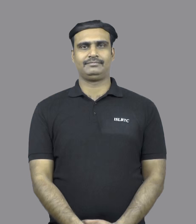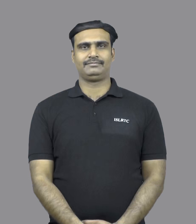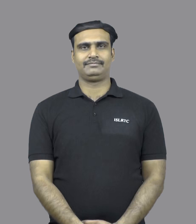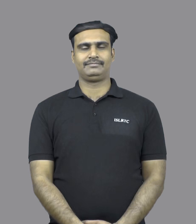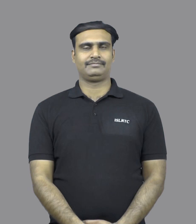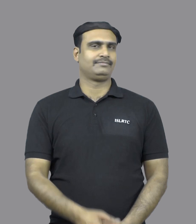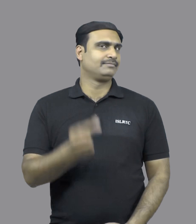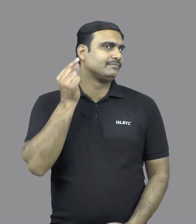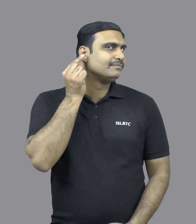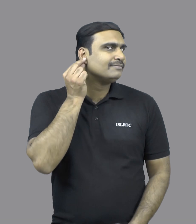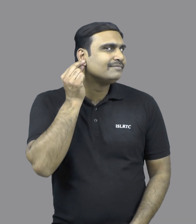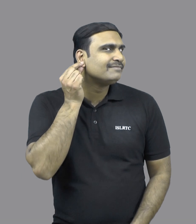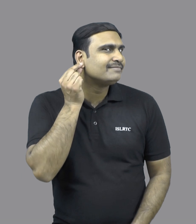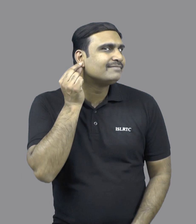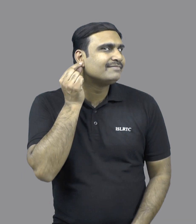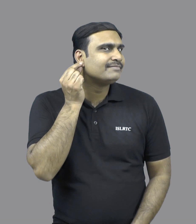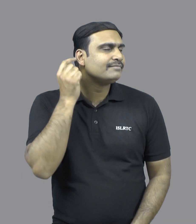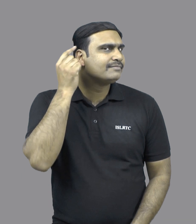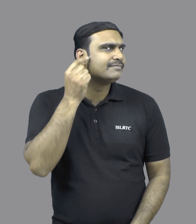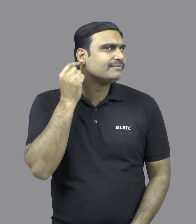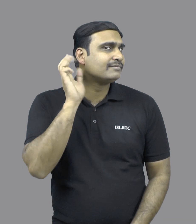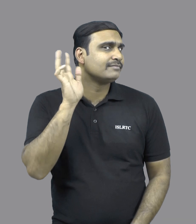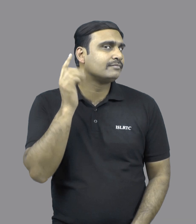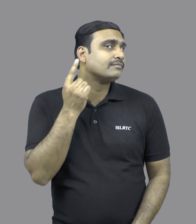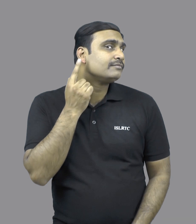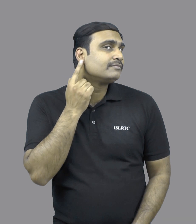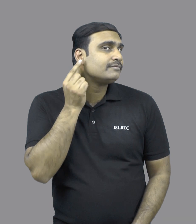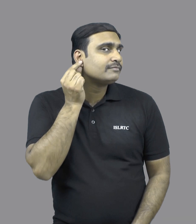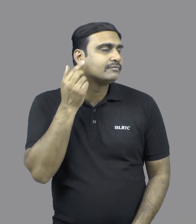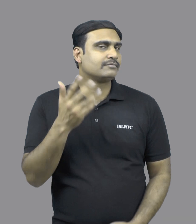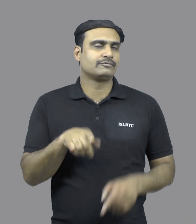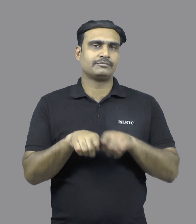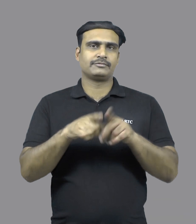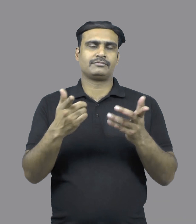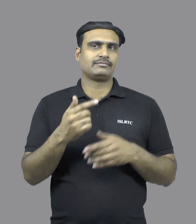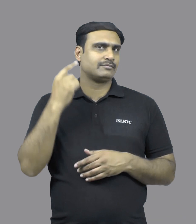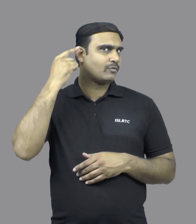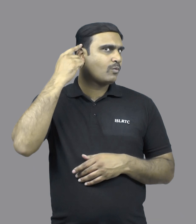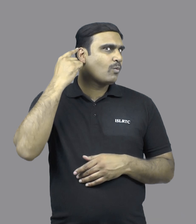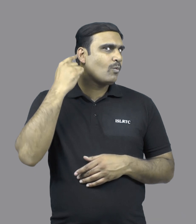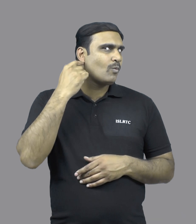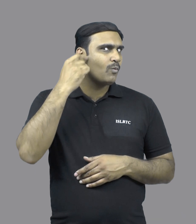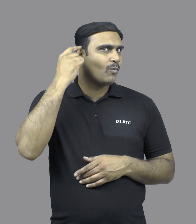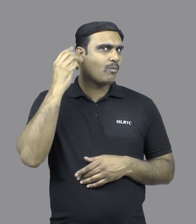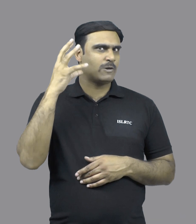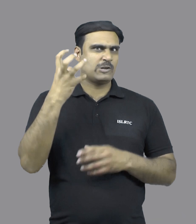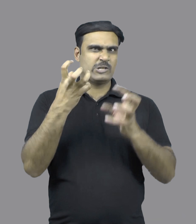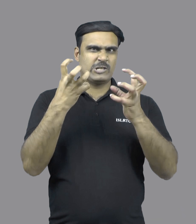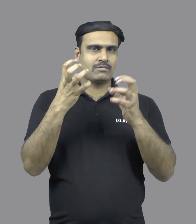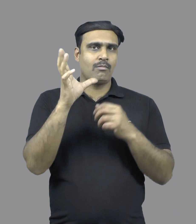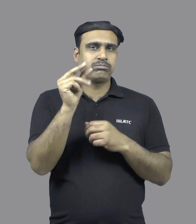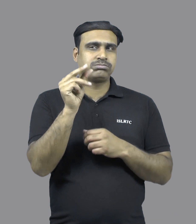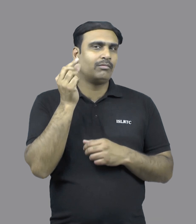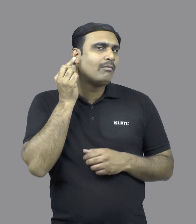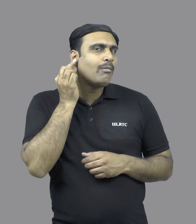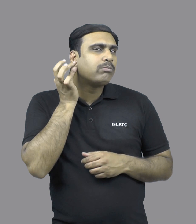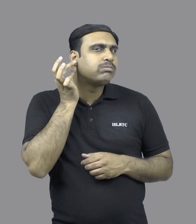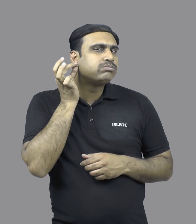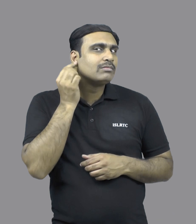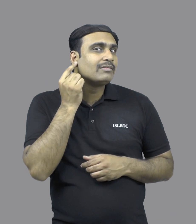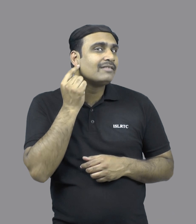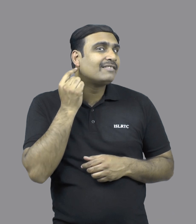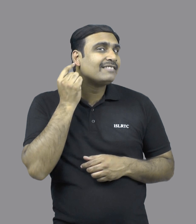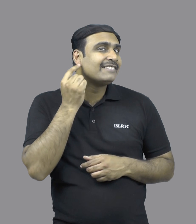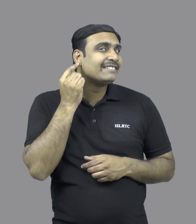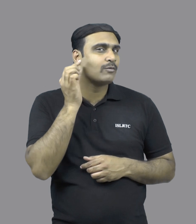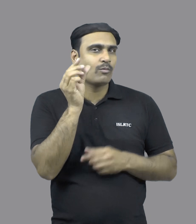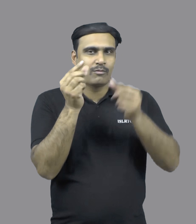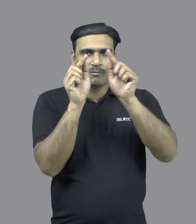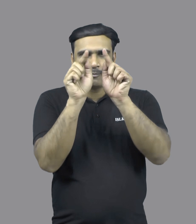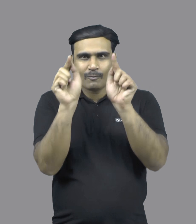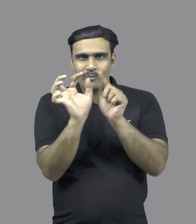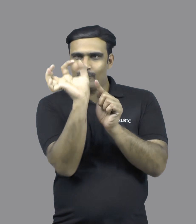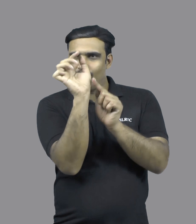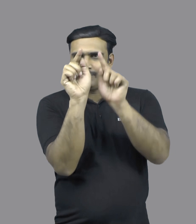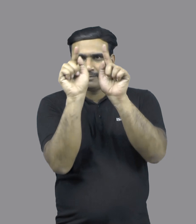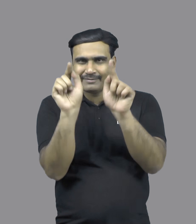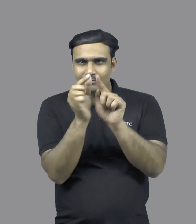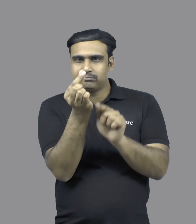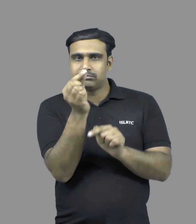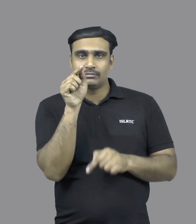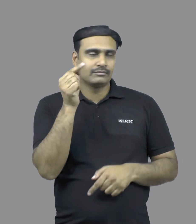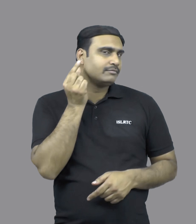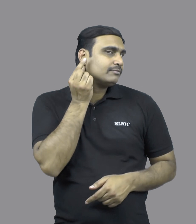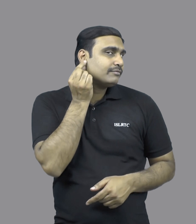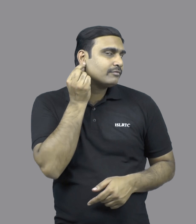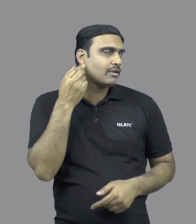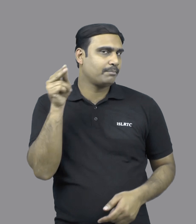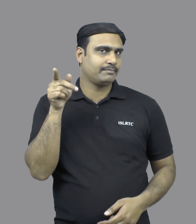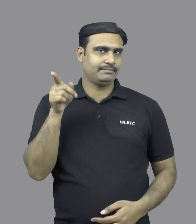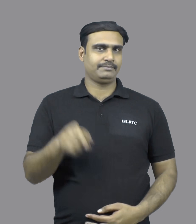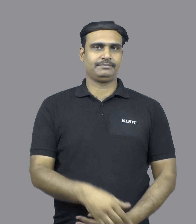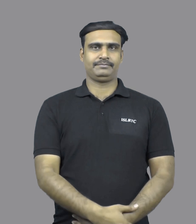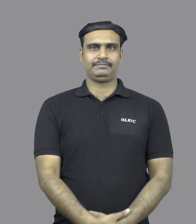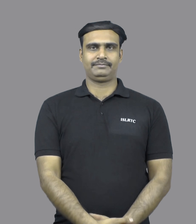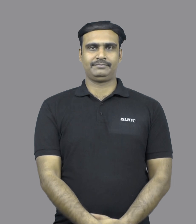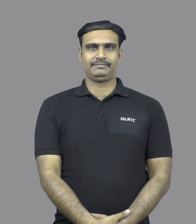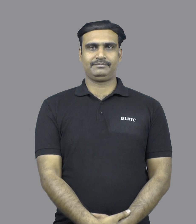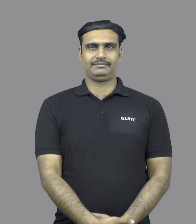Earlobe